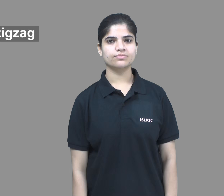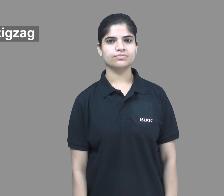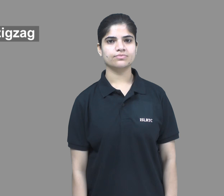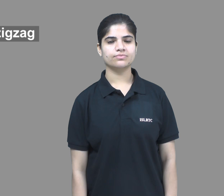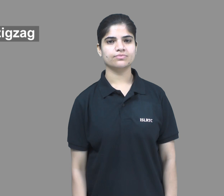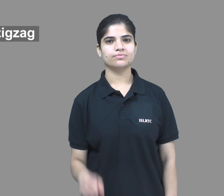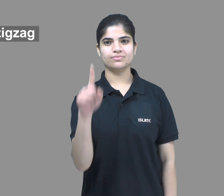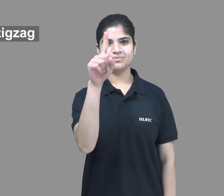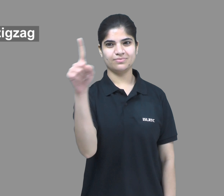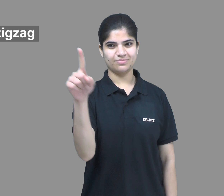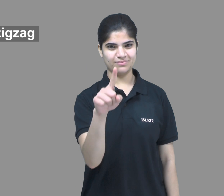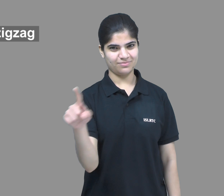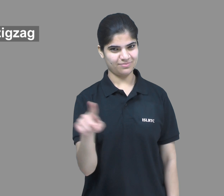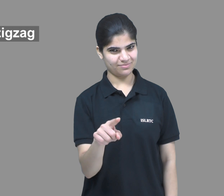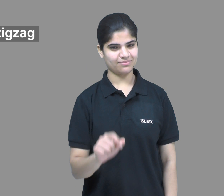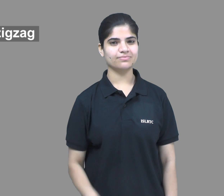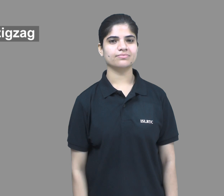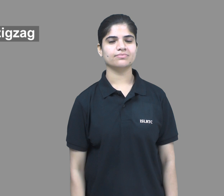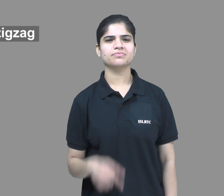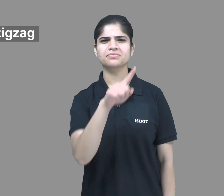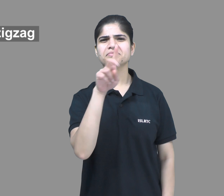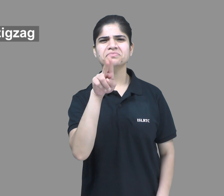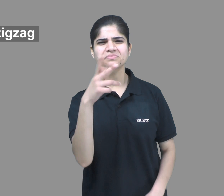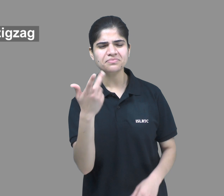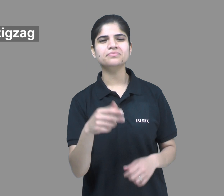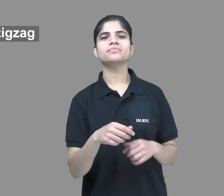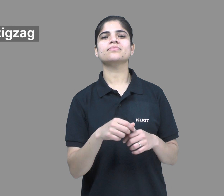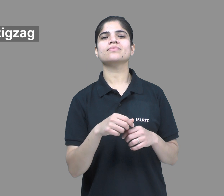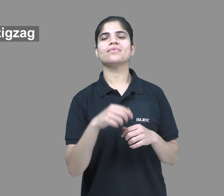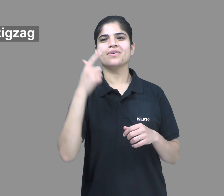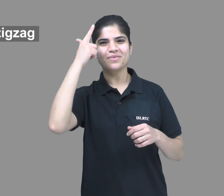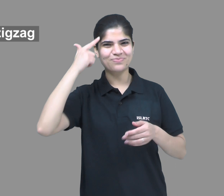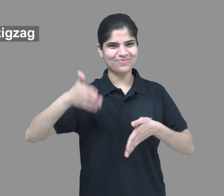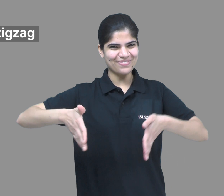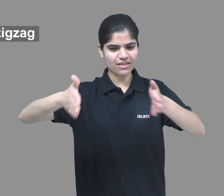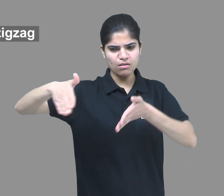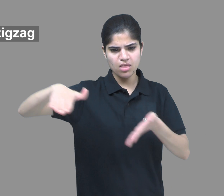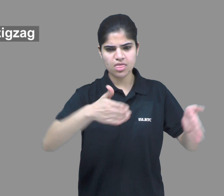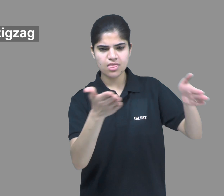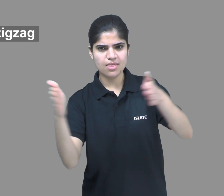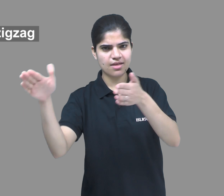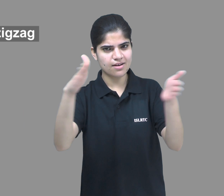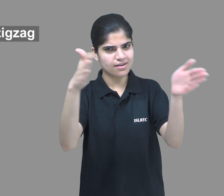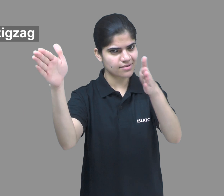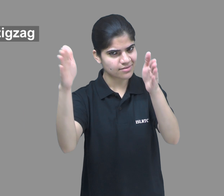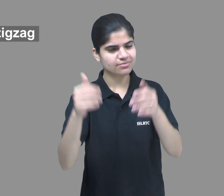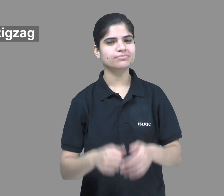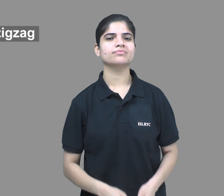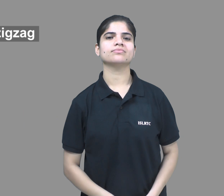Zigzag